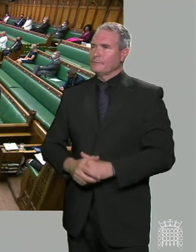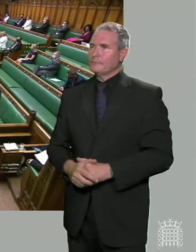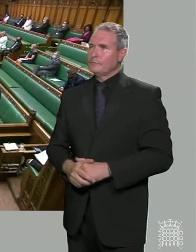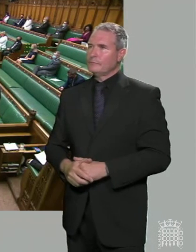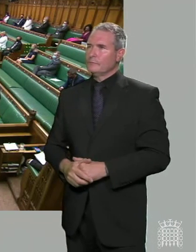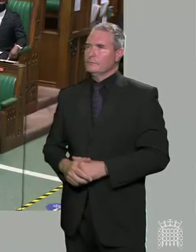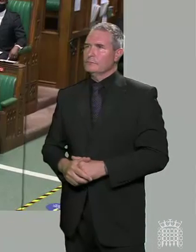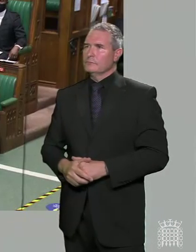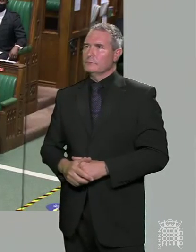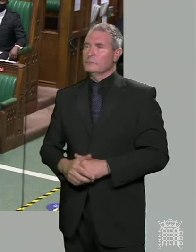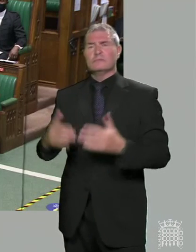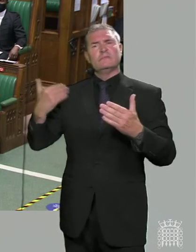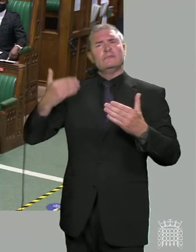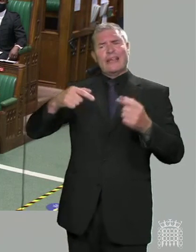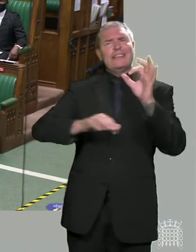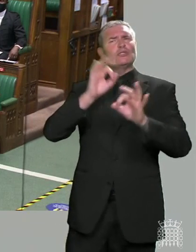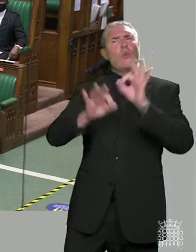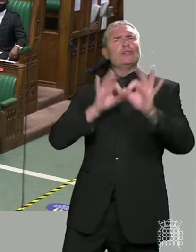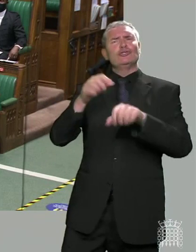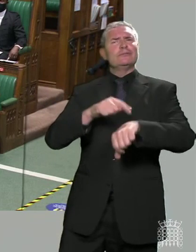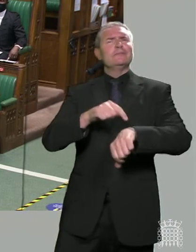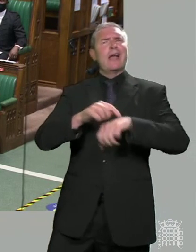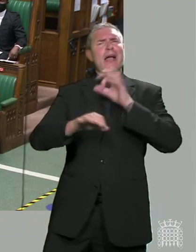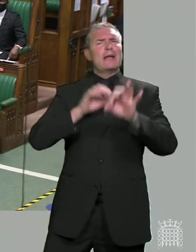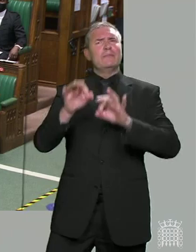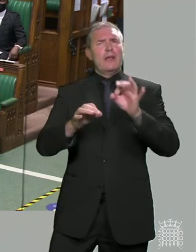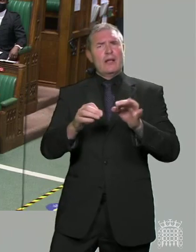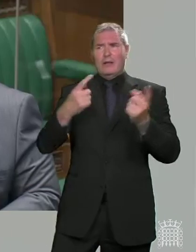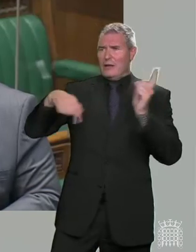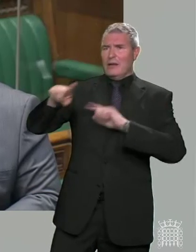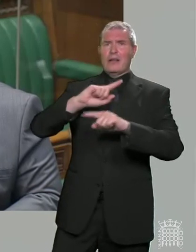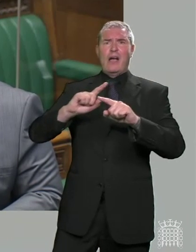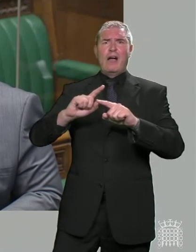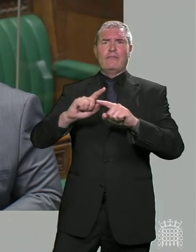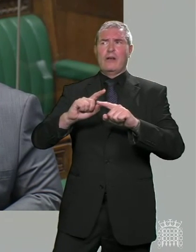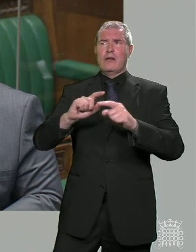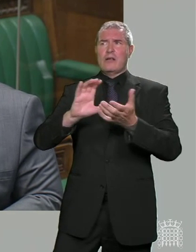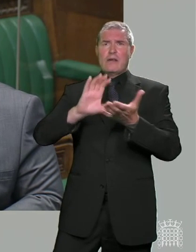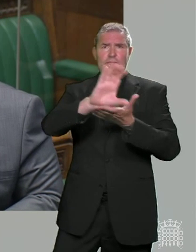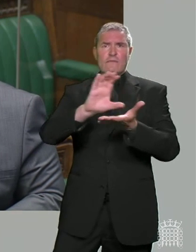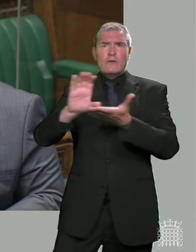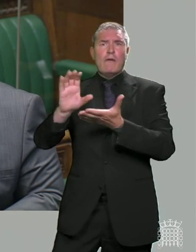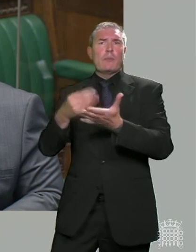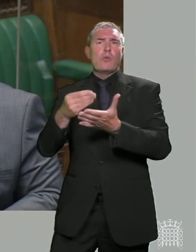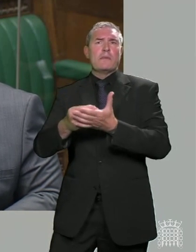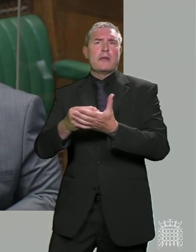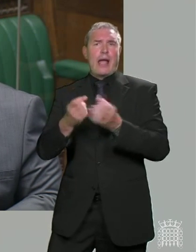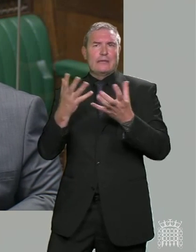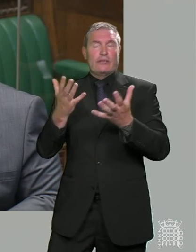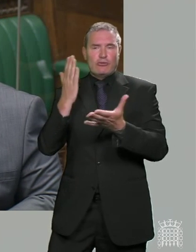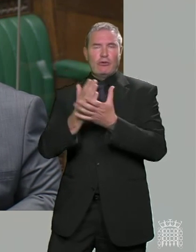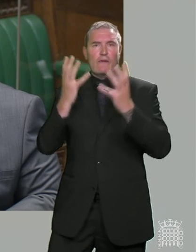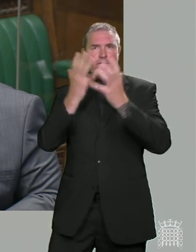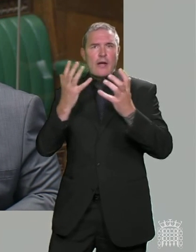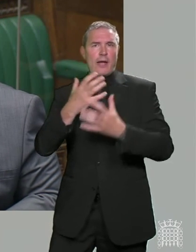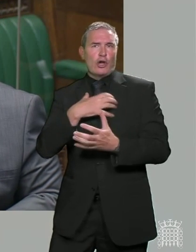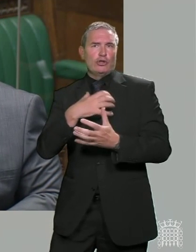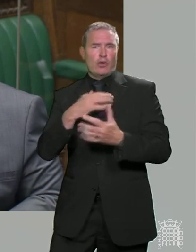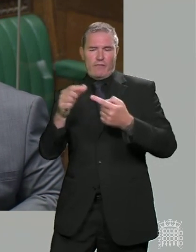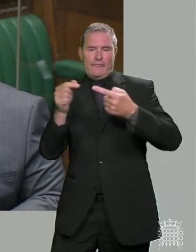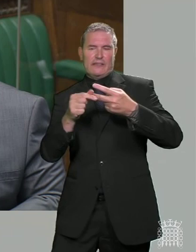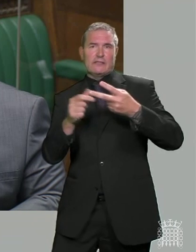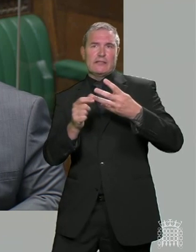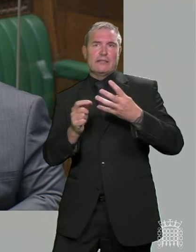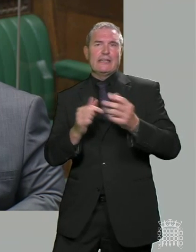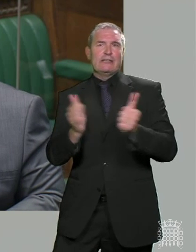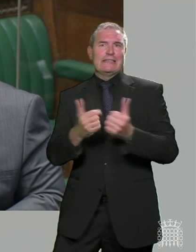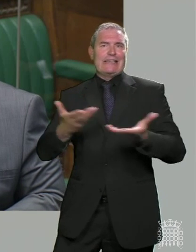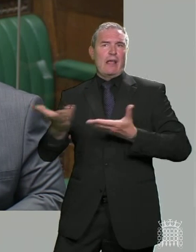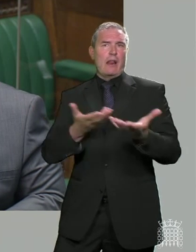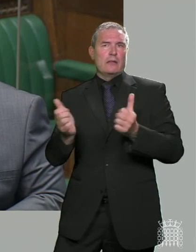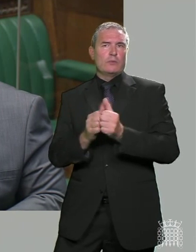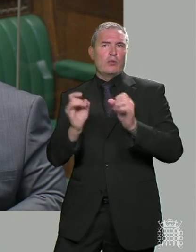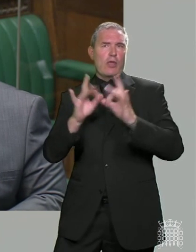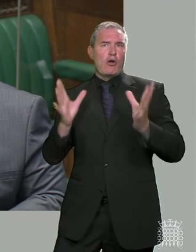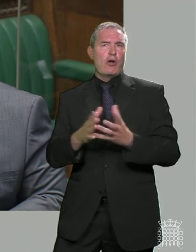Over the course of this question session, the Prime Minister has been presented with the views of stakeholder after stakeholder expressing real fears and concerns over these bungled trade talks.